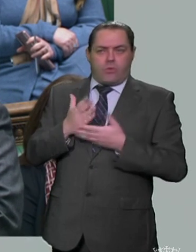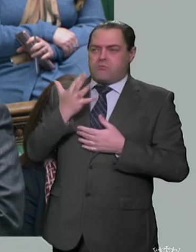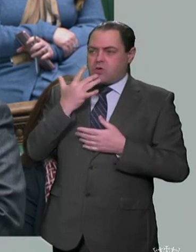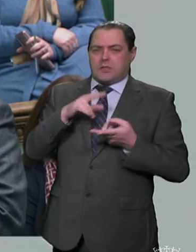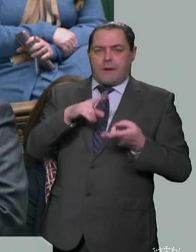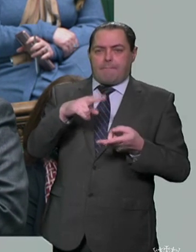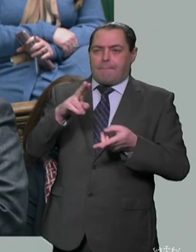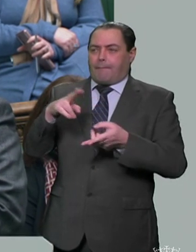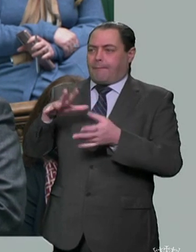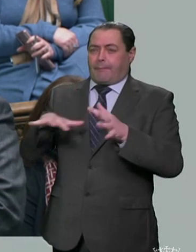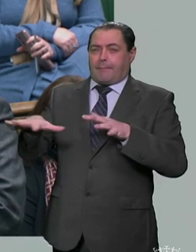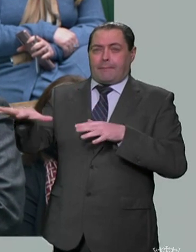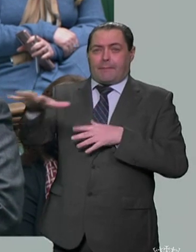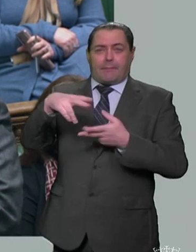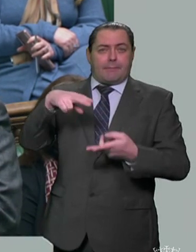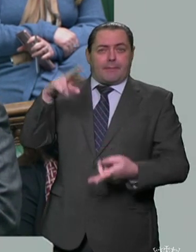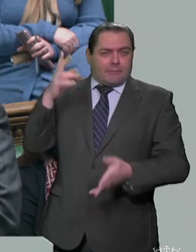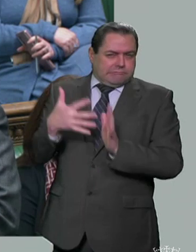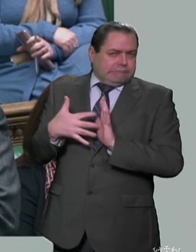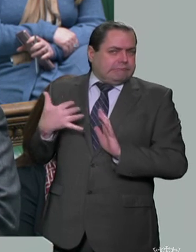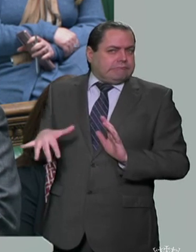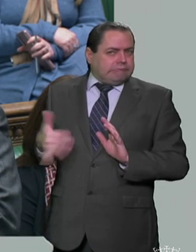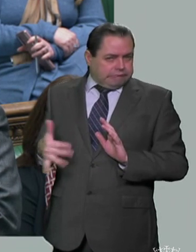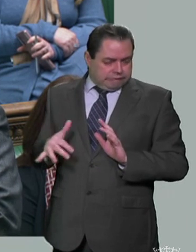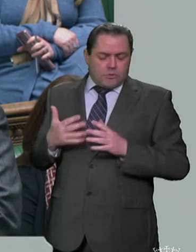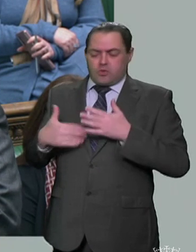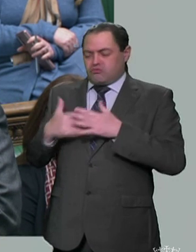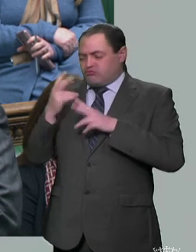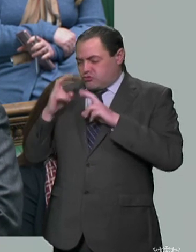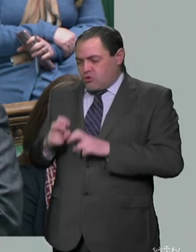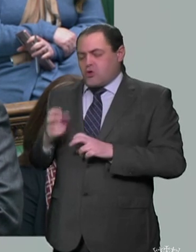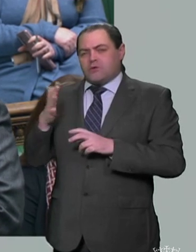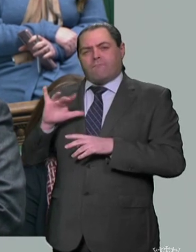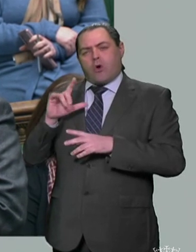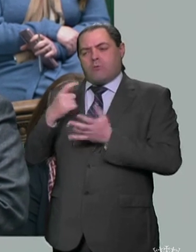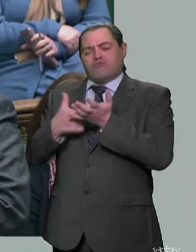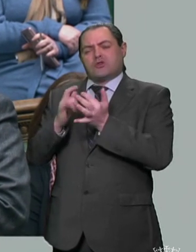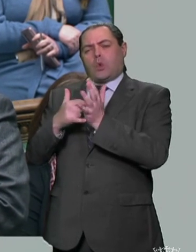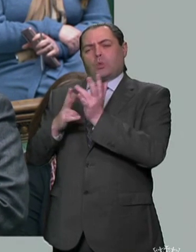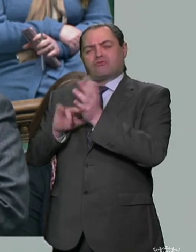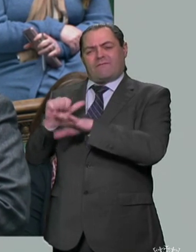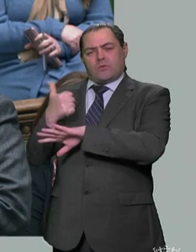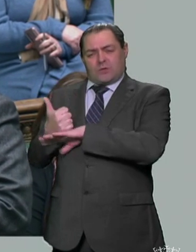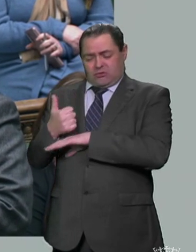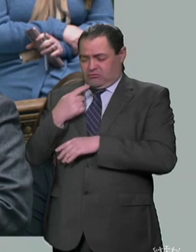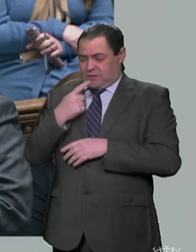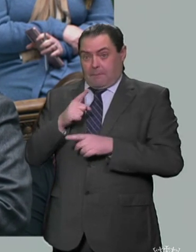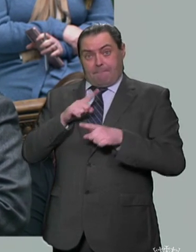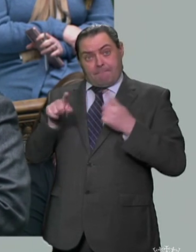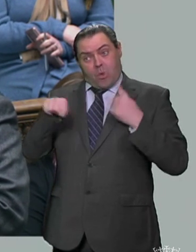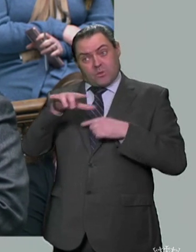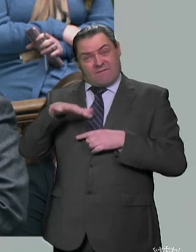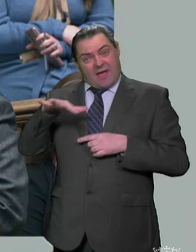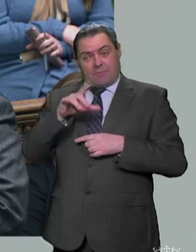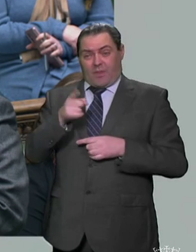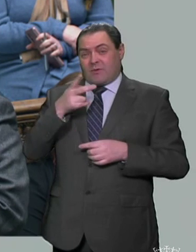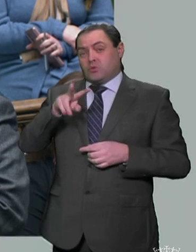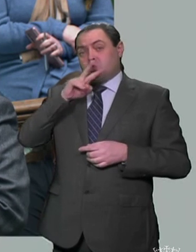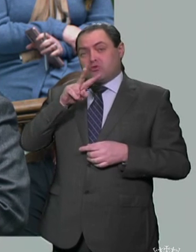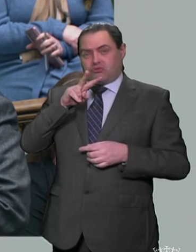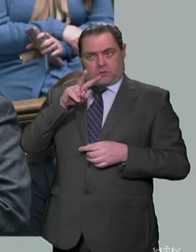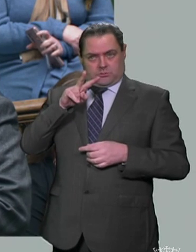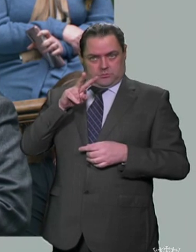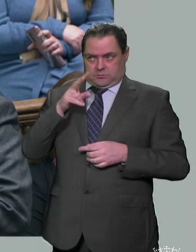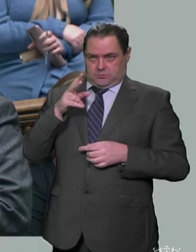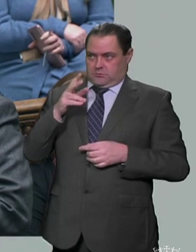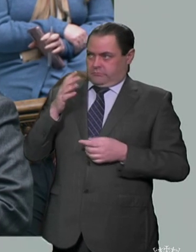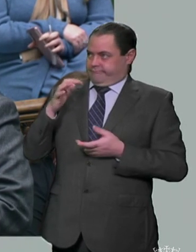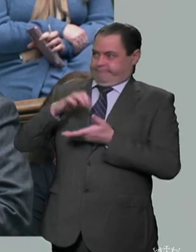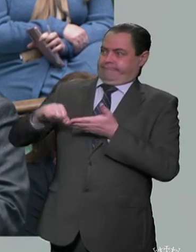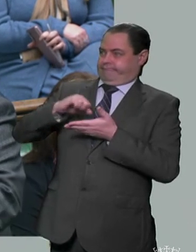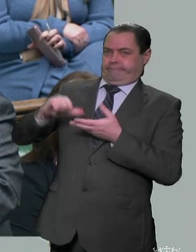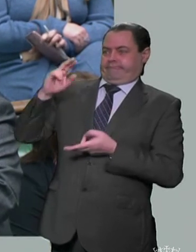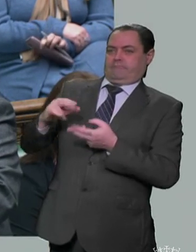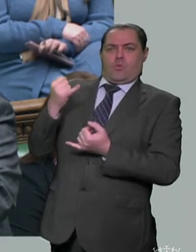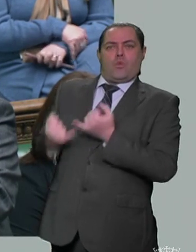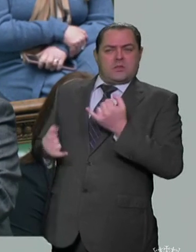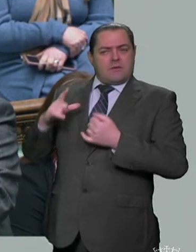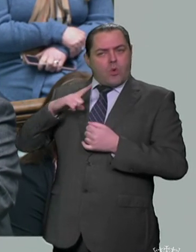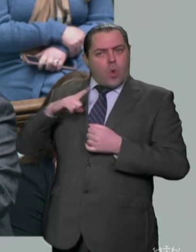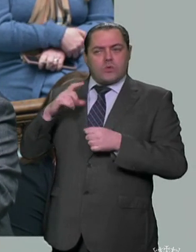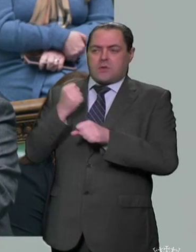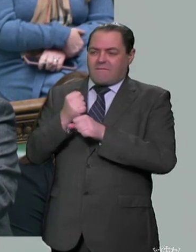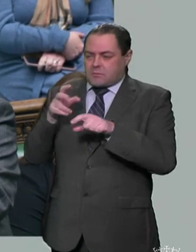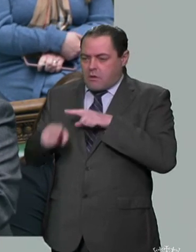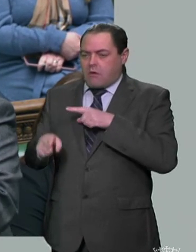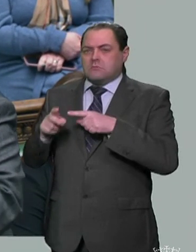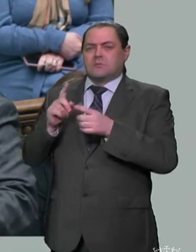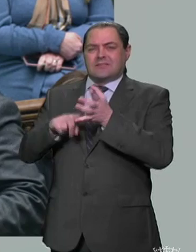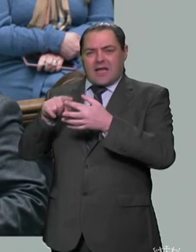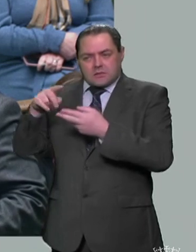New research from the Resolution Foundation has found that, on average, families will be £1,200 worse off from April as a result of Tory cuts, tax hikes and soaring energy bills.